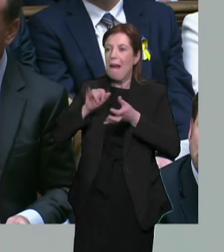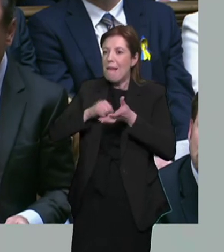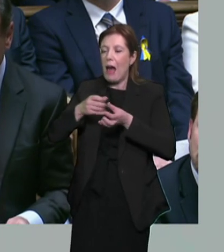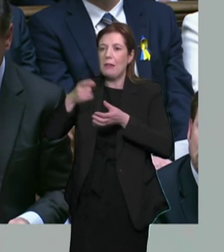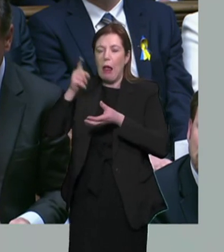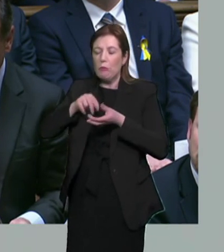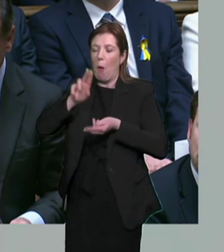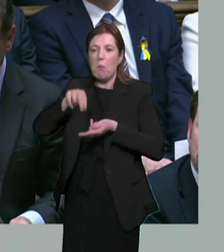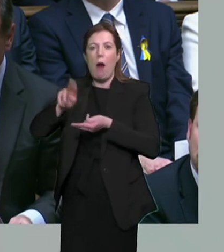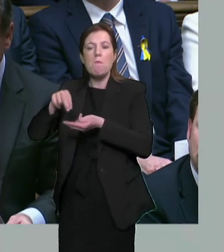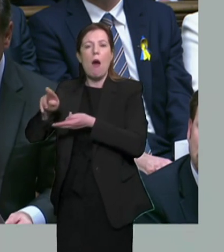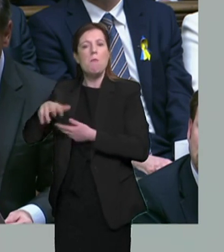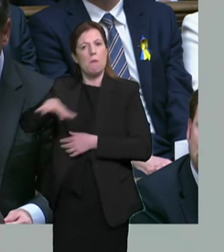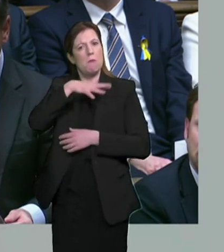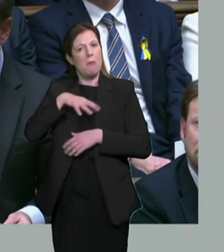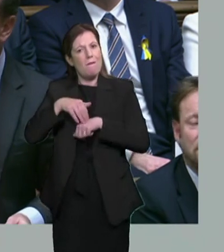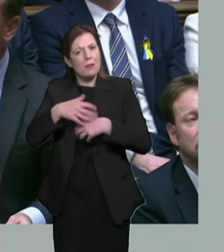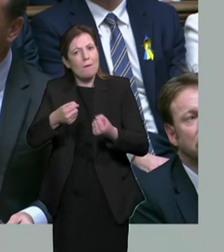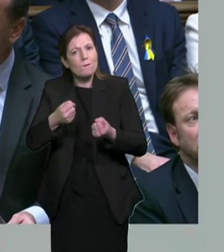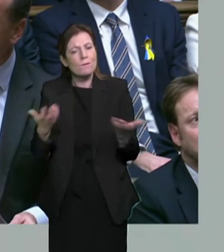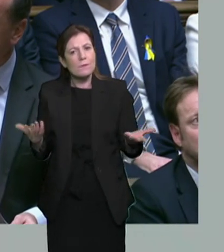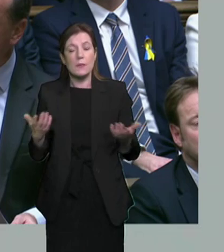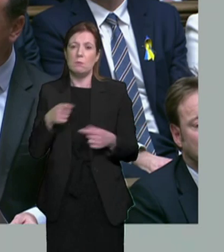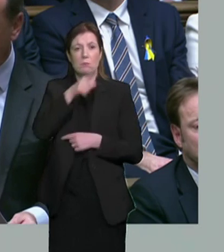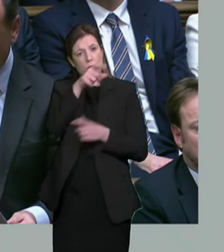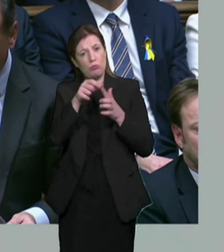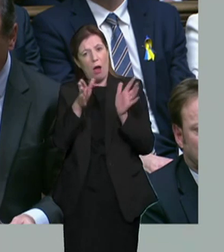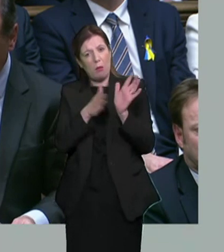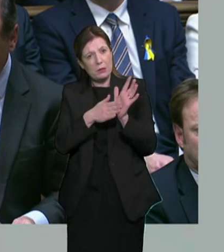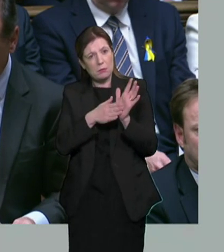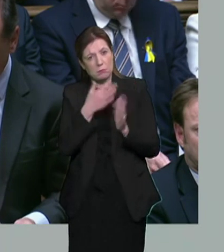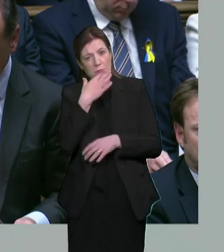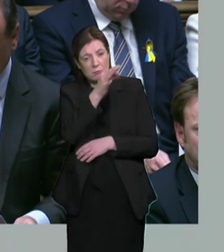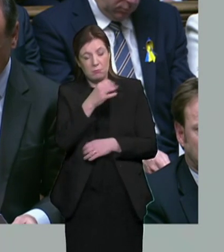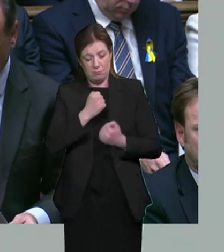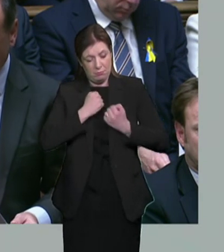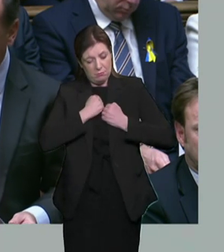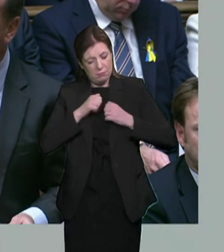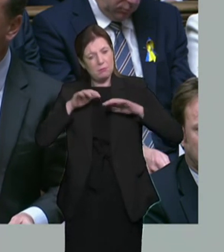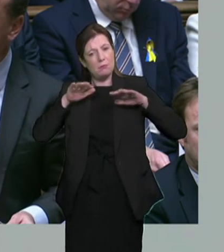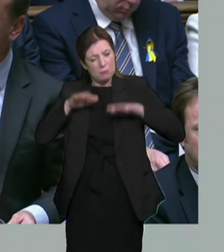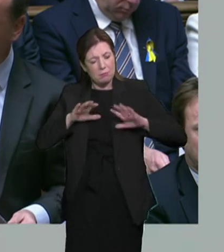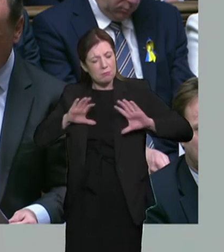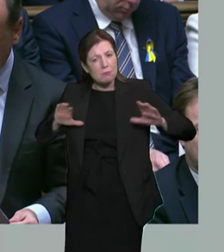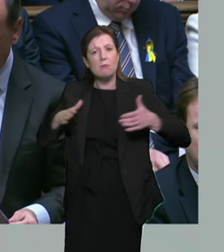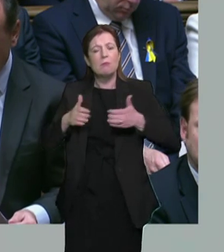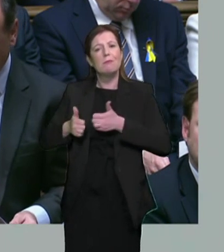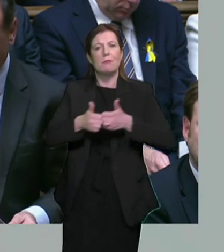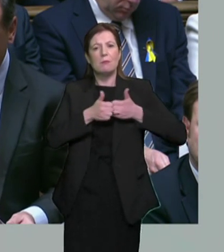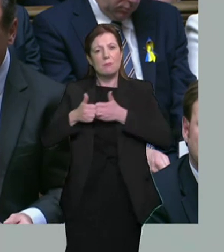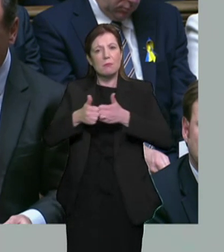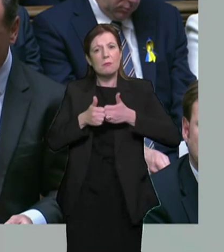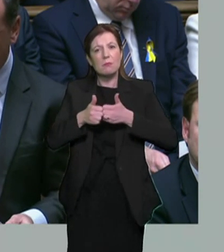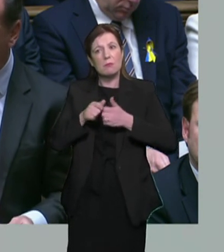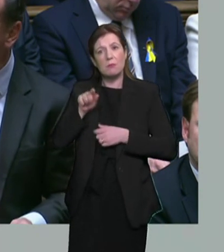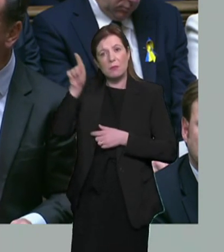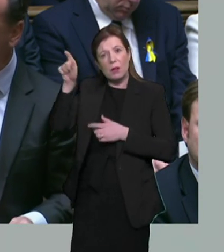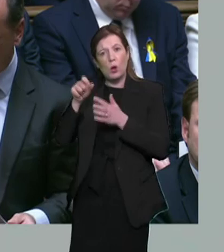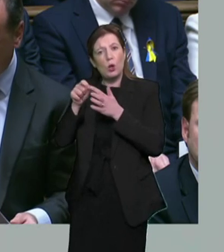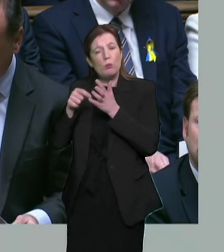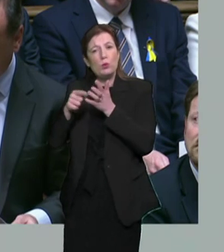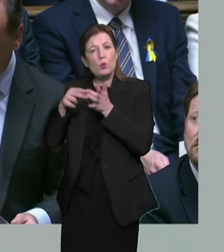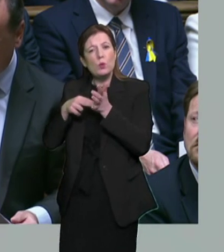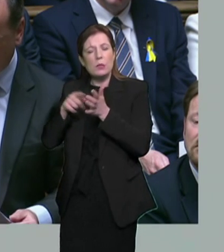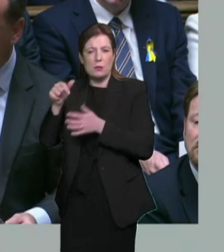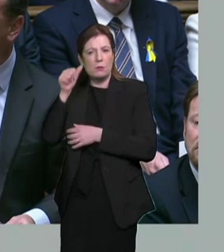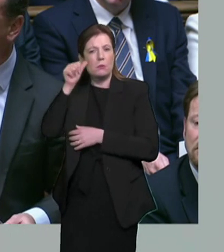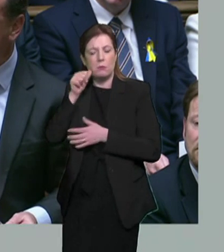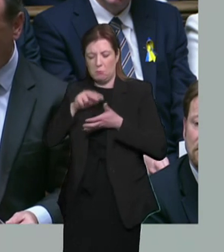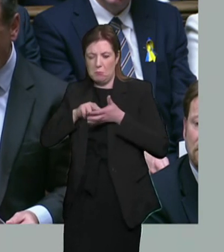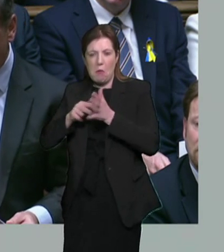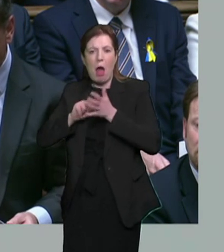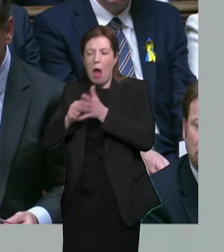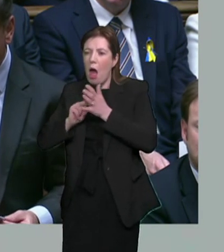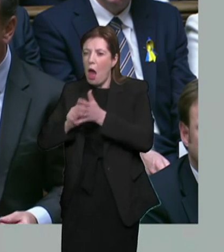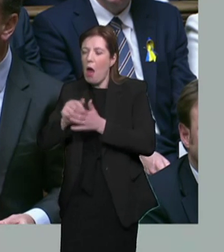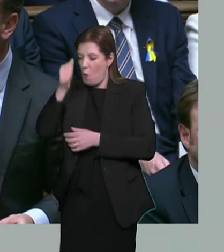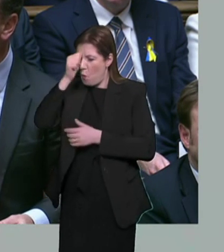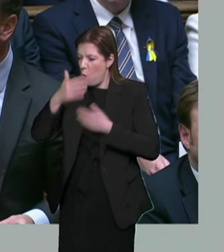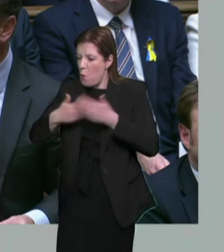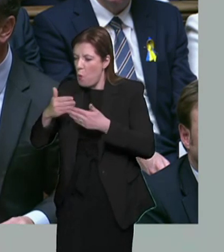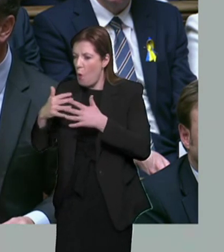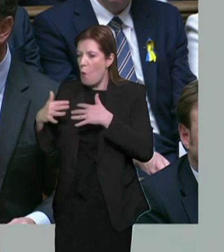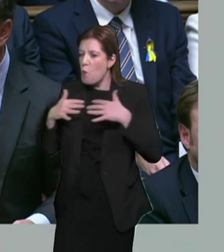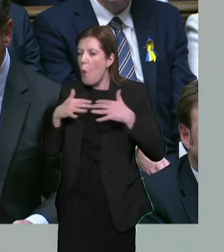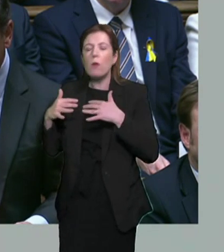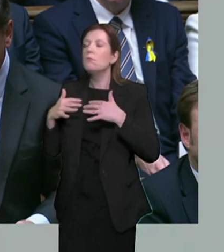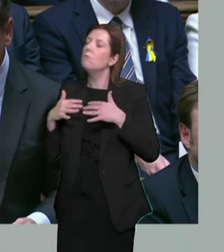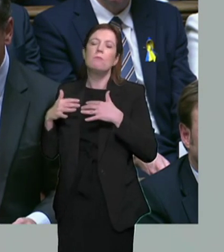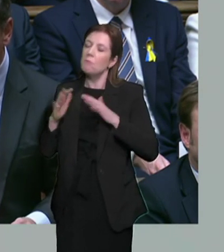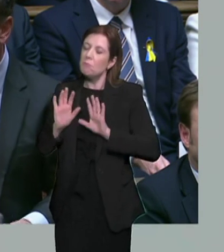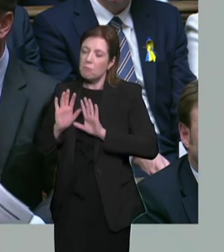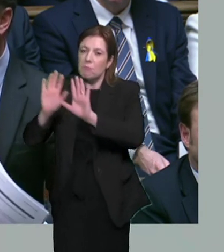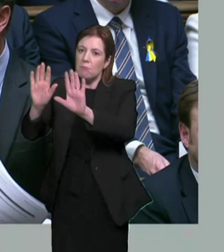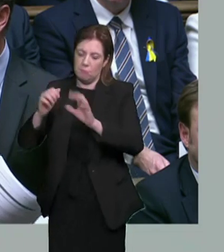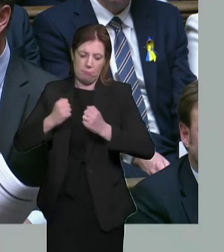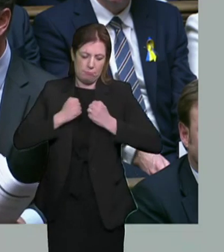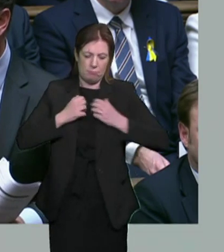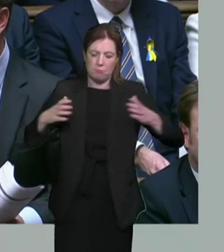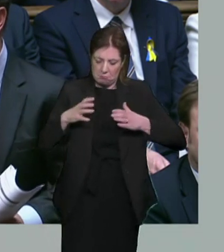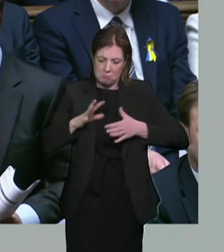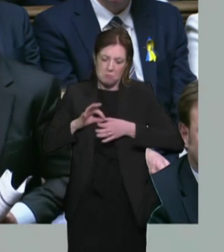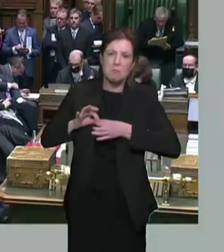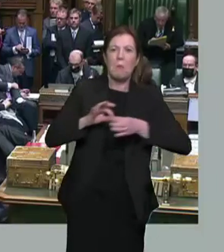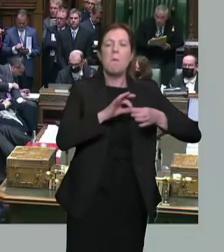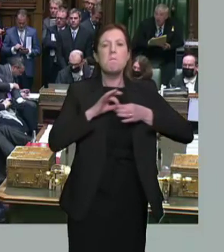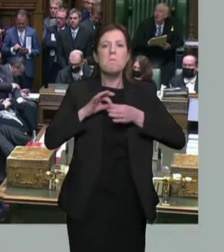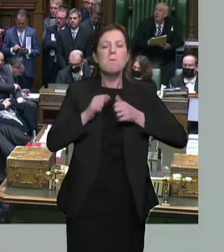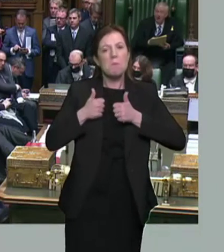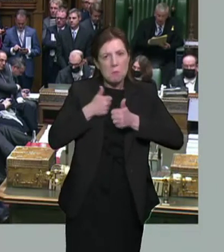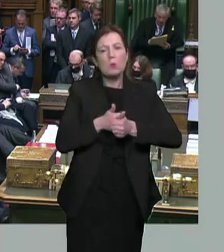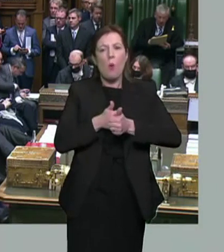Does the Prime Minister agree that this is a time when we need to come together as a nation common and that anyone seeking to weaponise Putin’s deliberate and calculated consequences of the war will only undermine the unity of our nation at a time when Europe is in crisis?